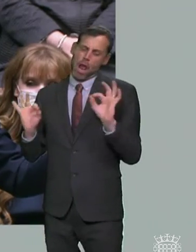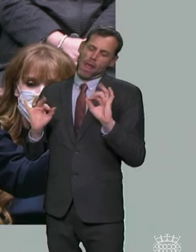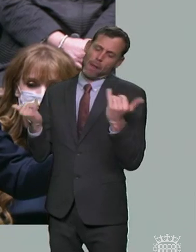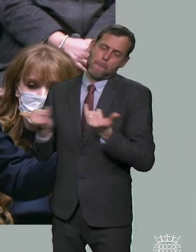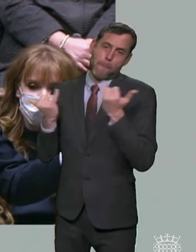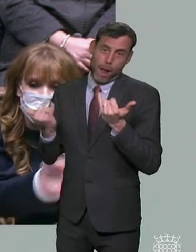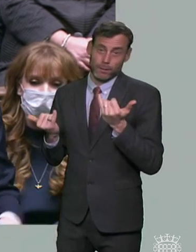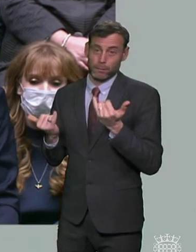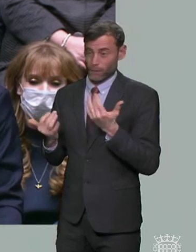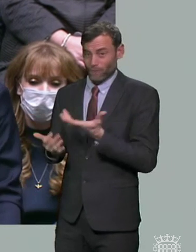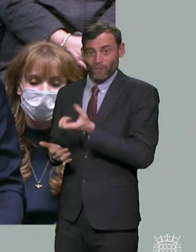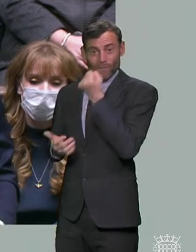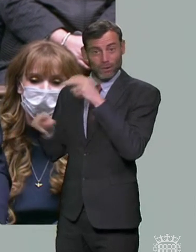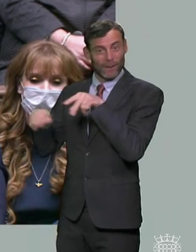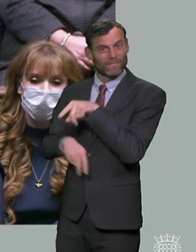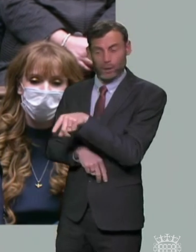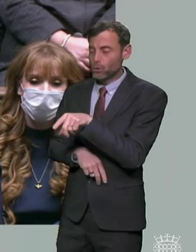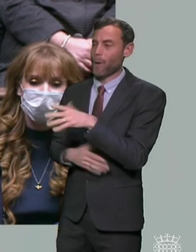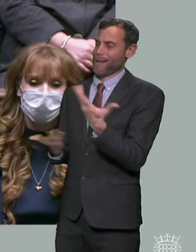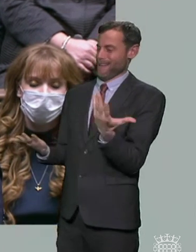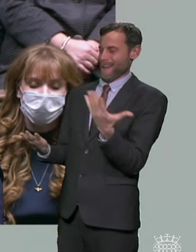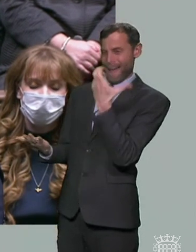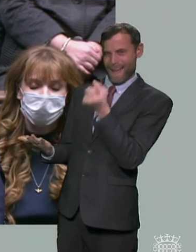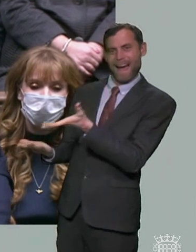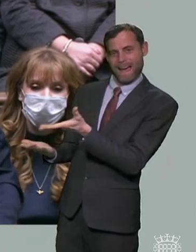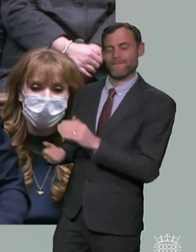Then the video landed, blowing that defence out of the water.